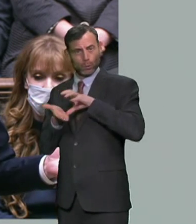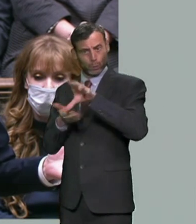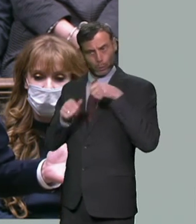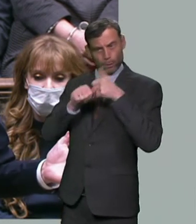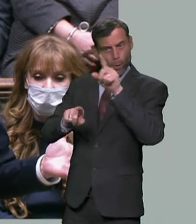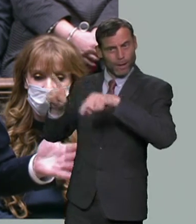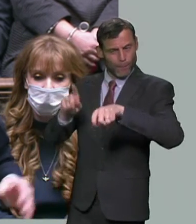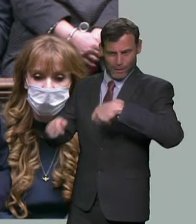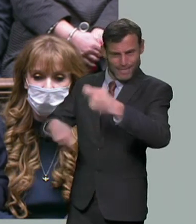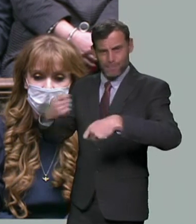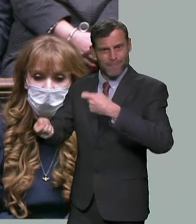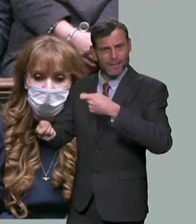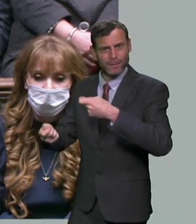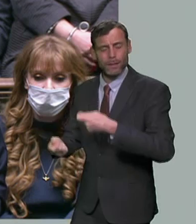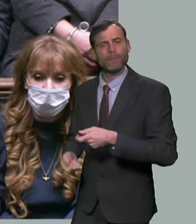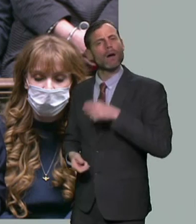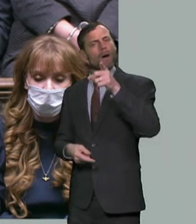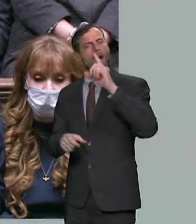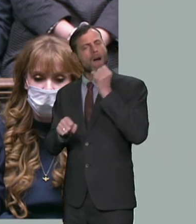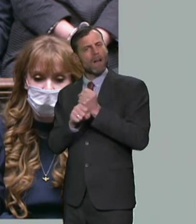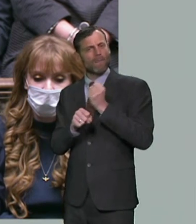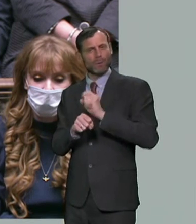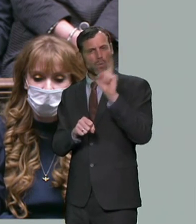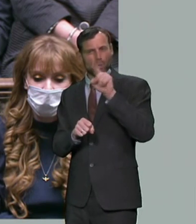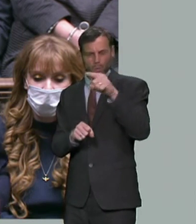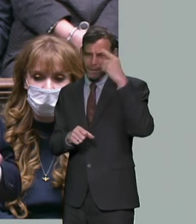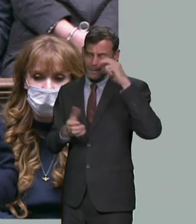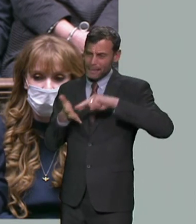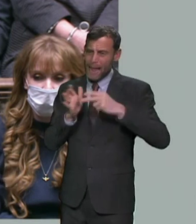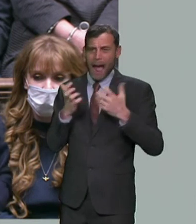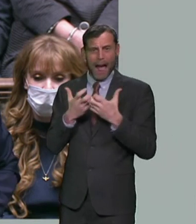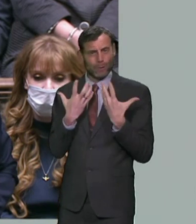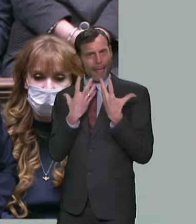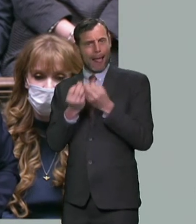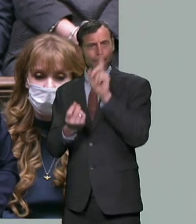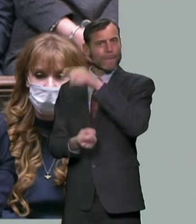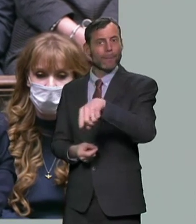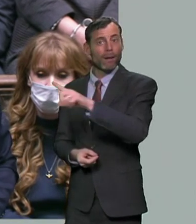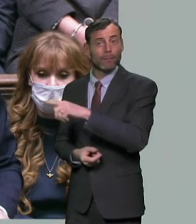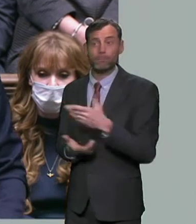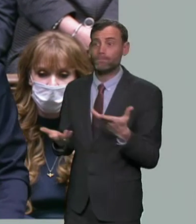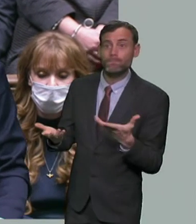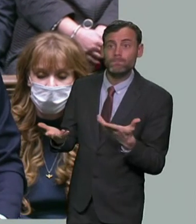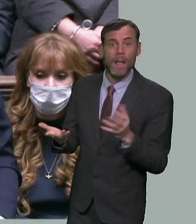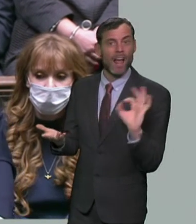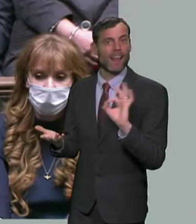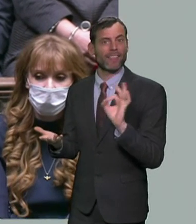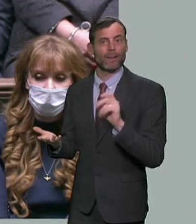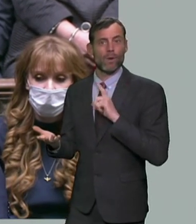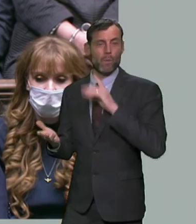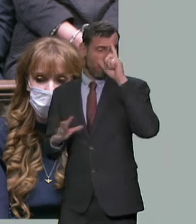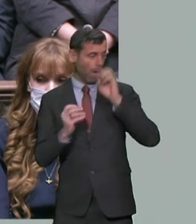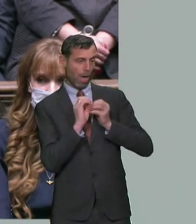What are the Government offering? Nothing. They are too distracted by their own chaos to do their job.